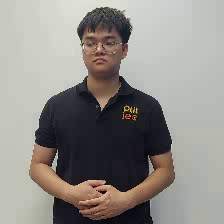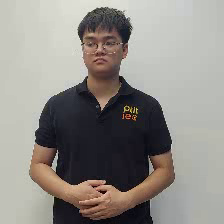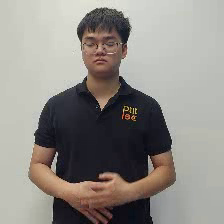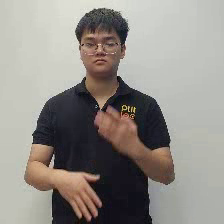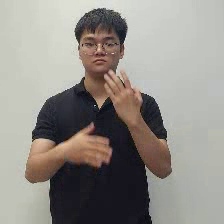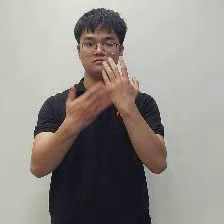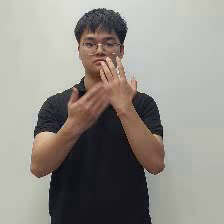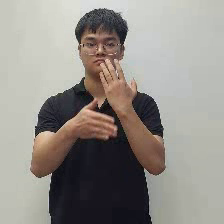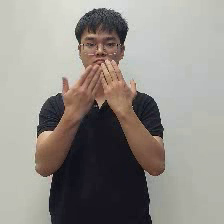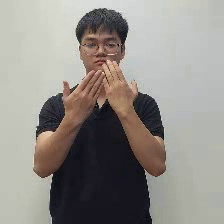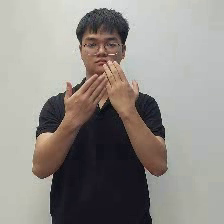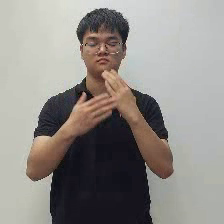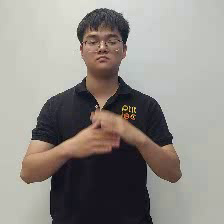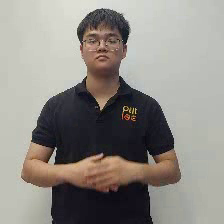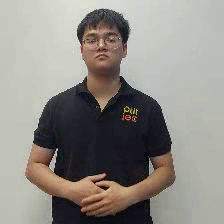Dễ